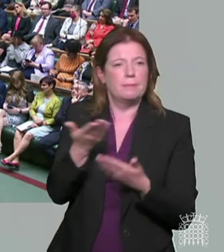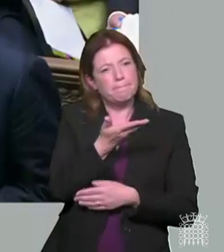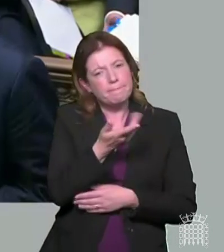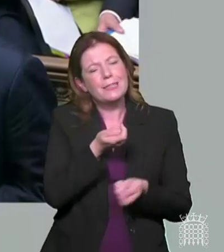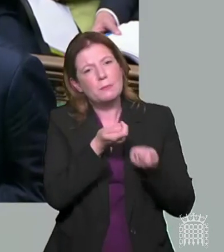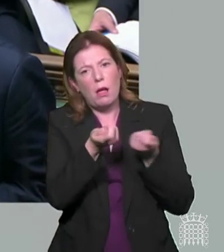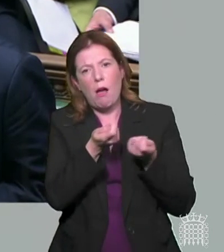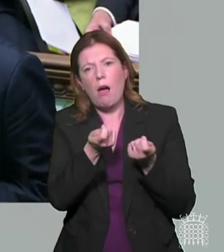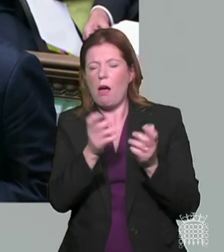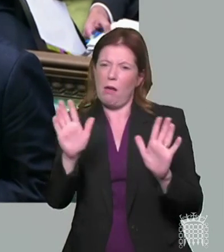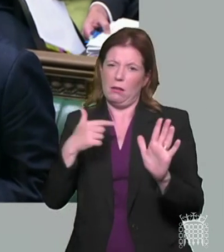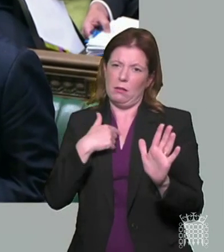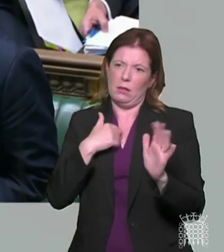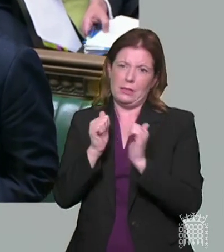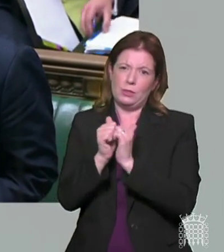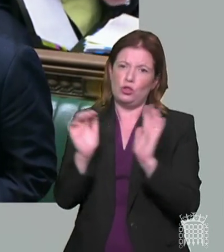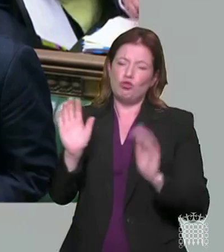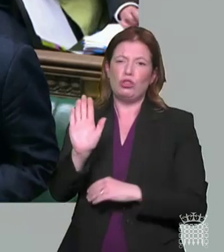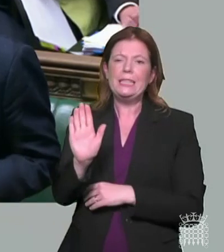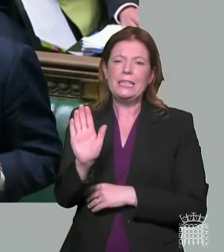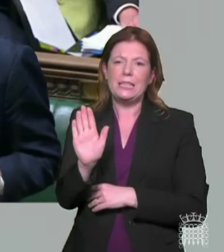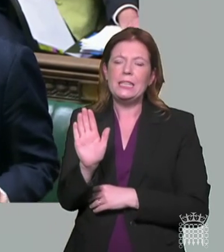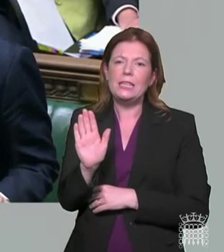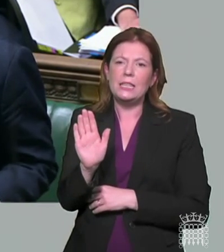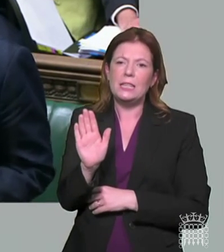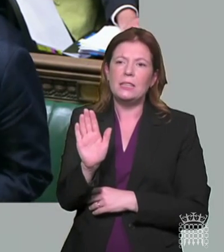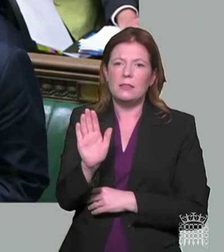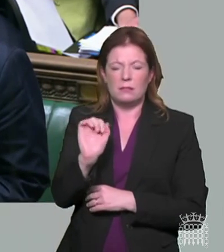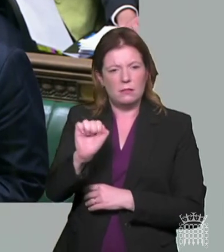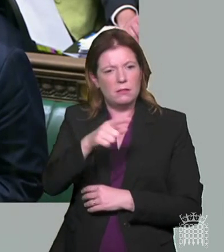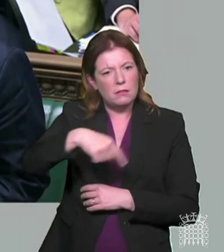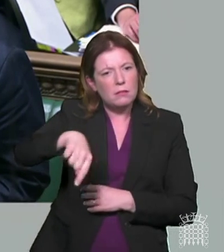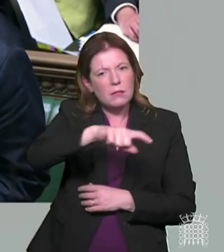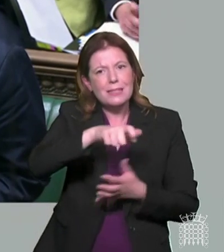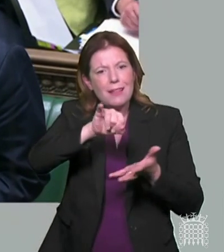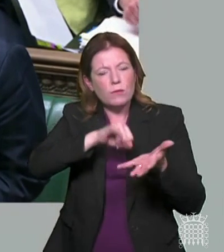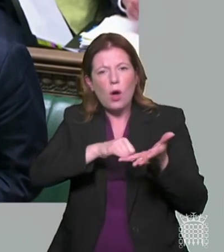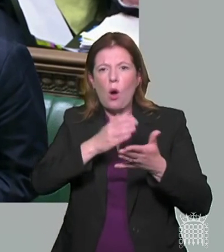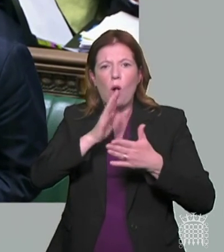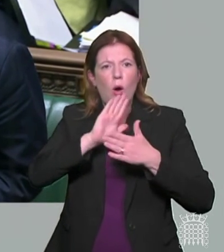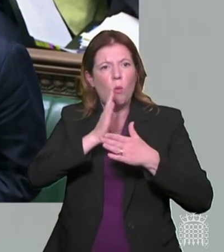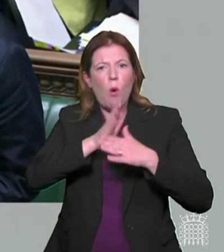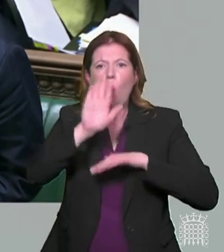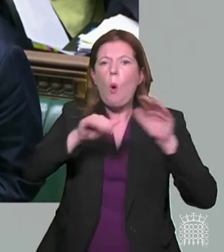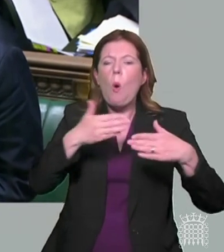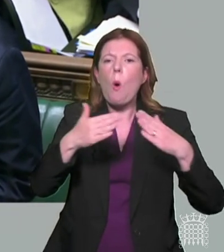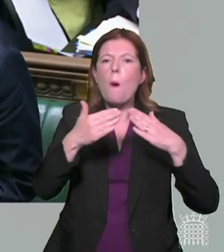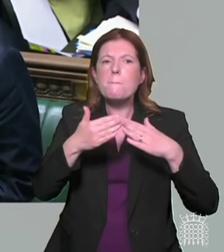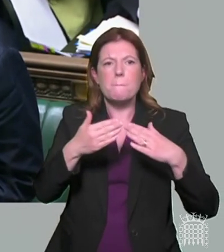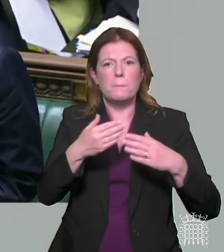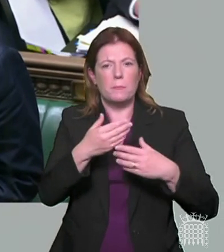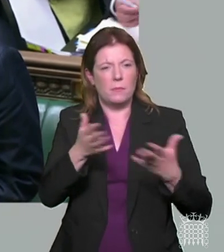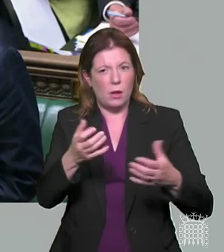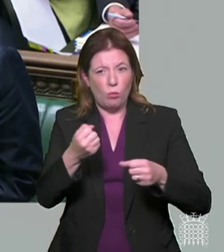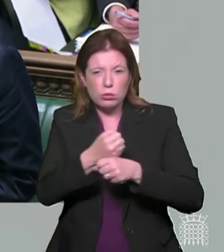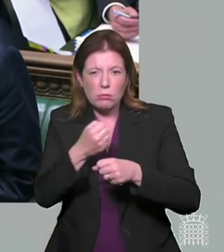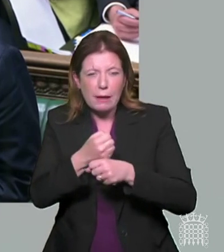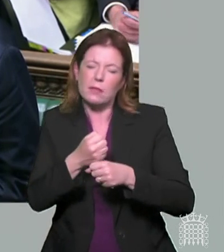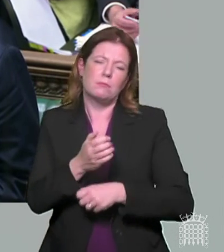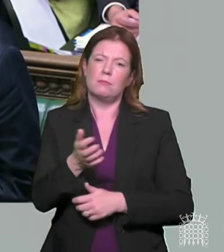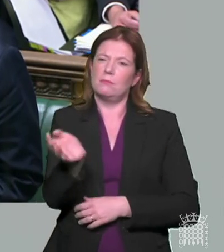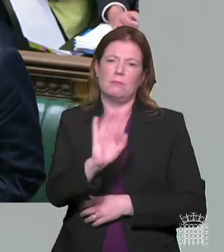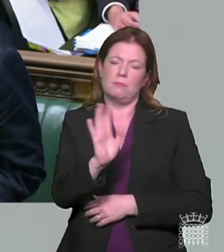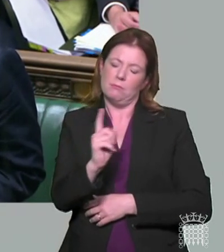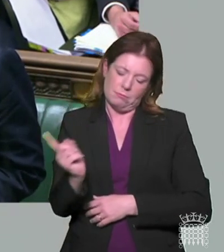I must respectfully disagree with the implication for the civil service that working from home is everywhere as productive as being in the office.